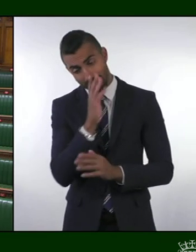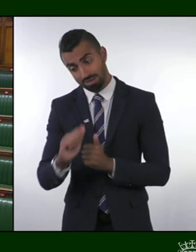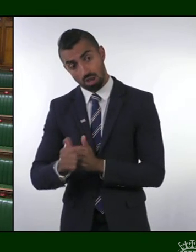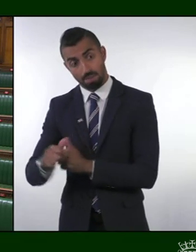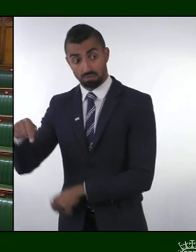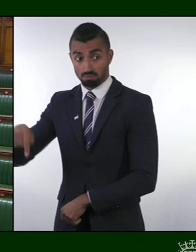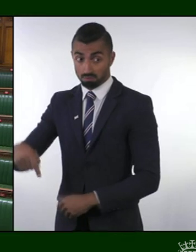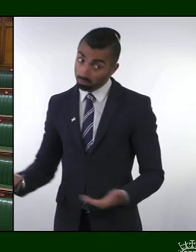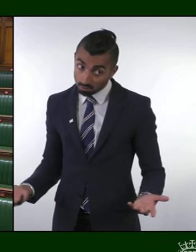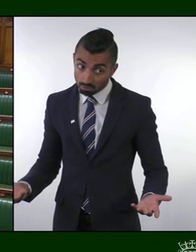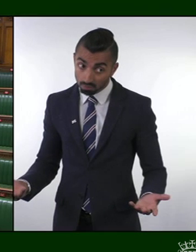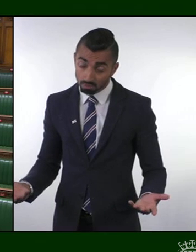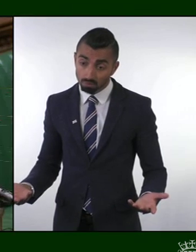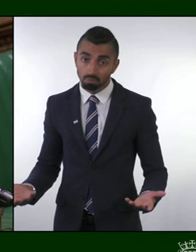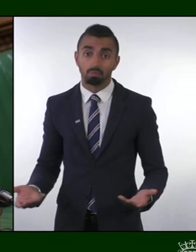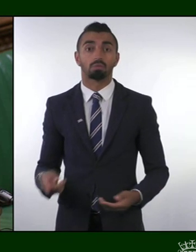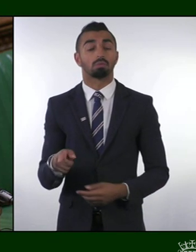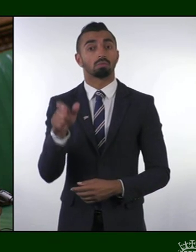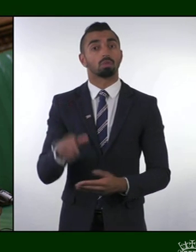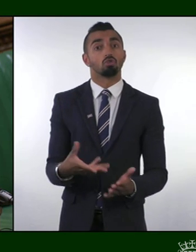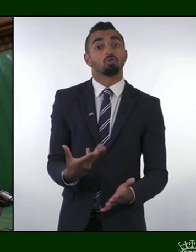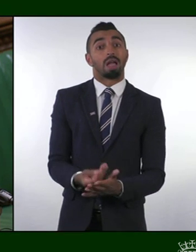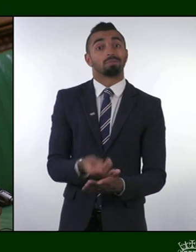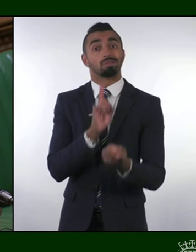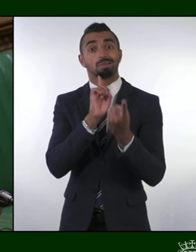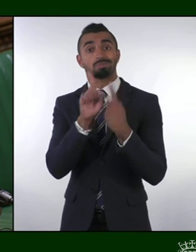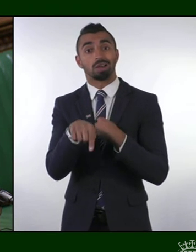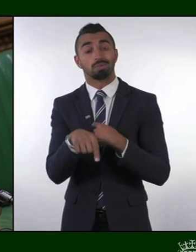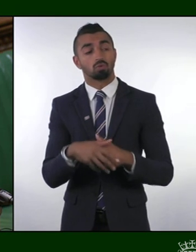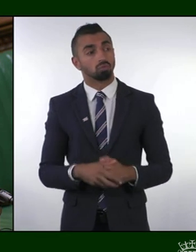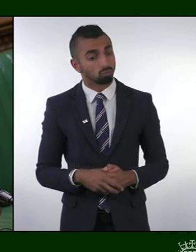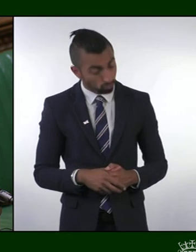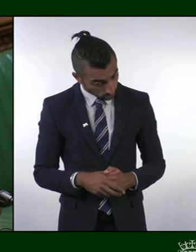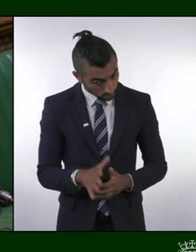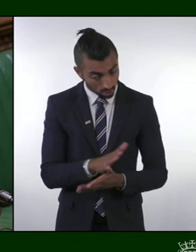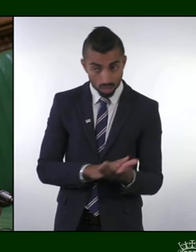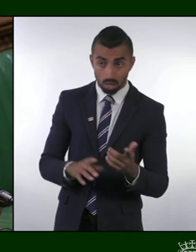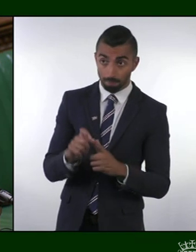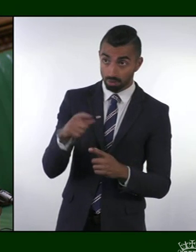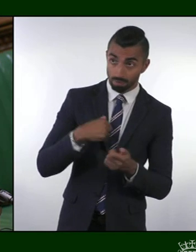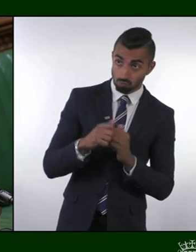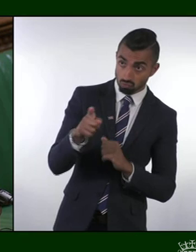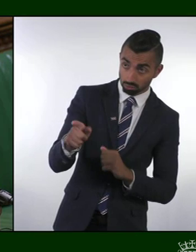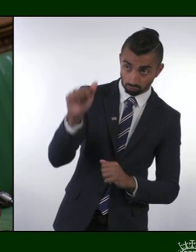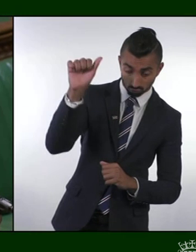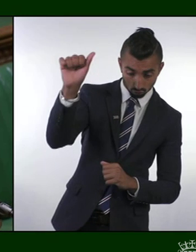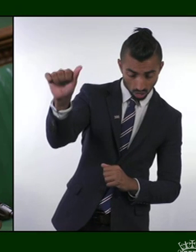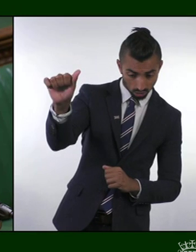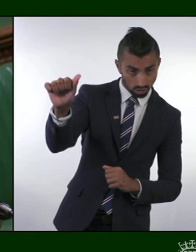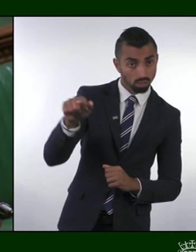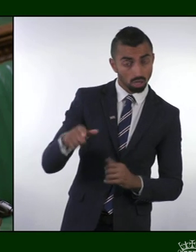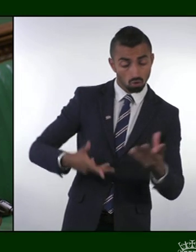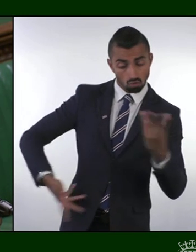My honourable Friend is absolutely right. It is, in the long term, the market economy that will provide the growth and prosperity we need.